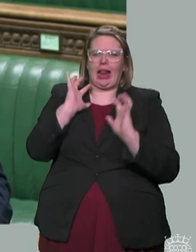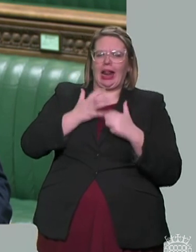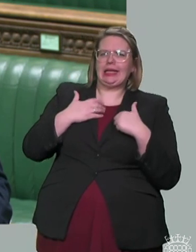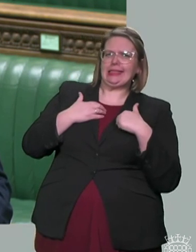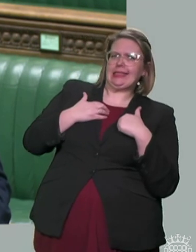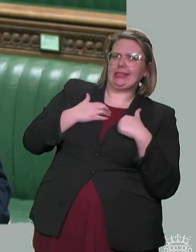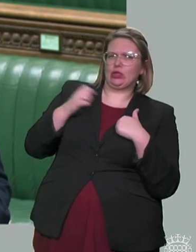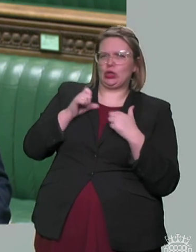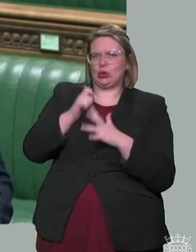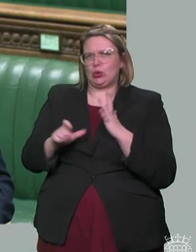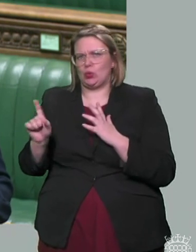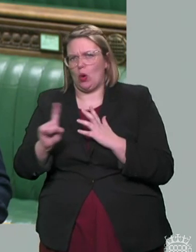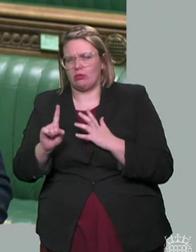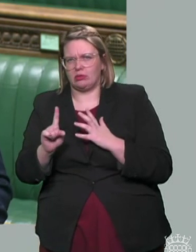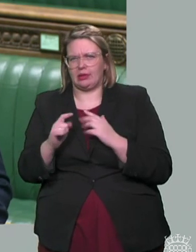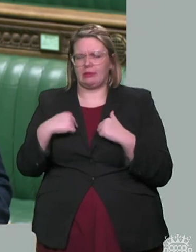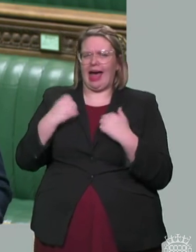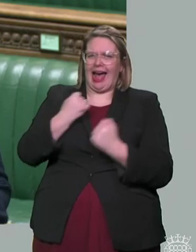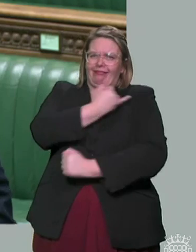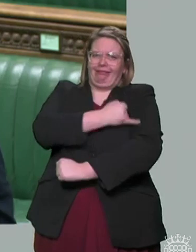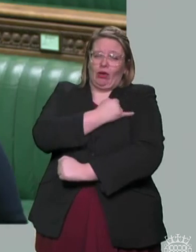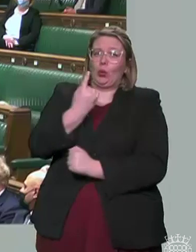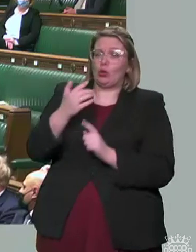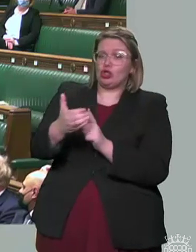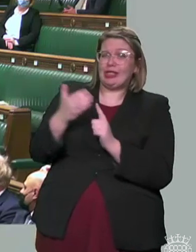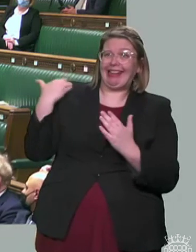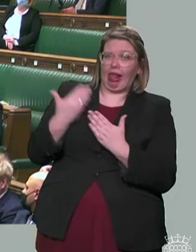Can the Prime Minister give a message to those who were previously shielding?